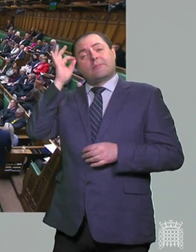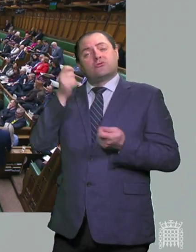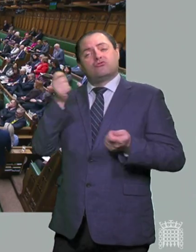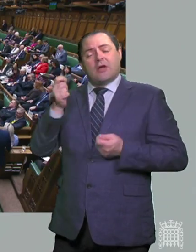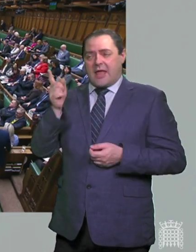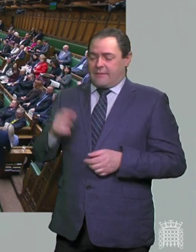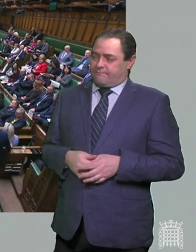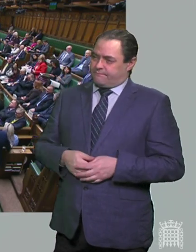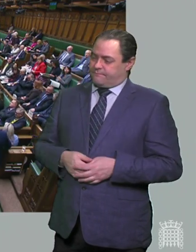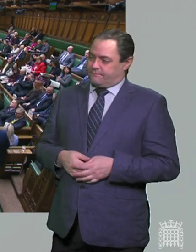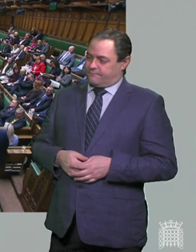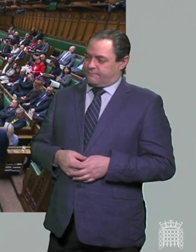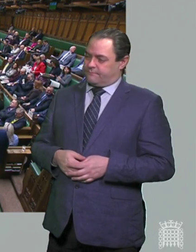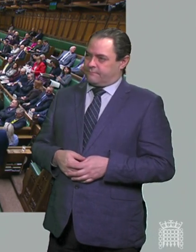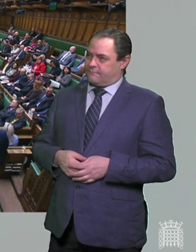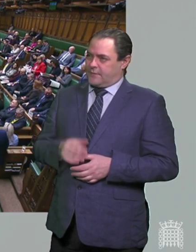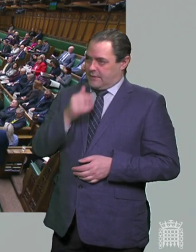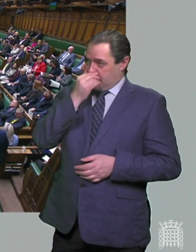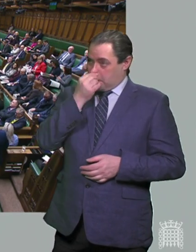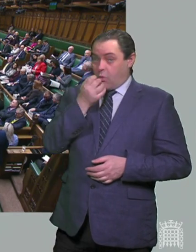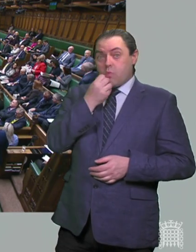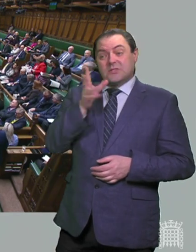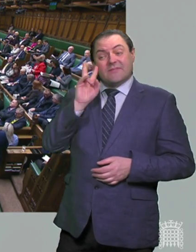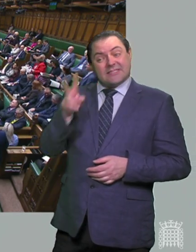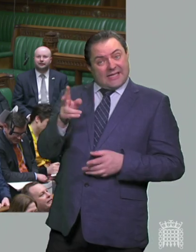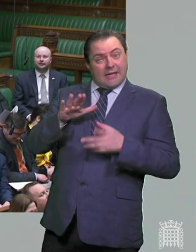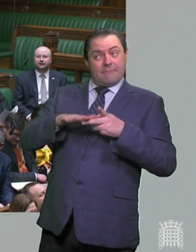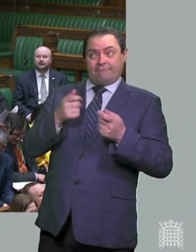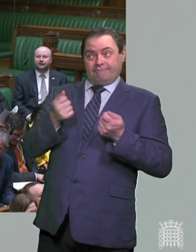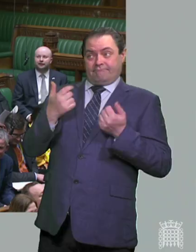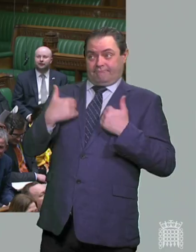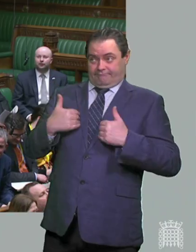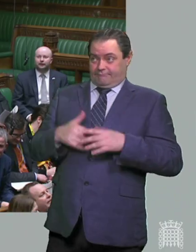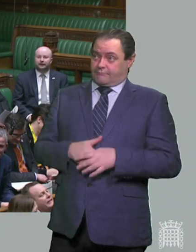Thank you, Madam Deputy Speaker, and it is great to see you in the Chair once again.